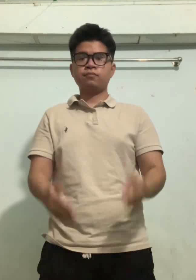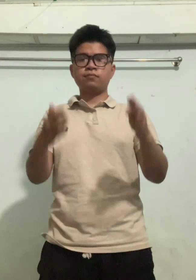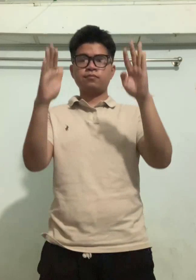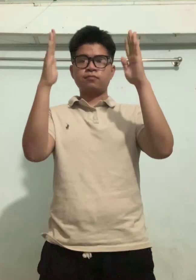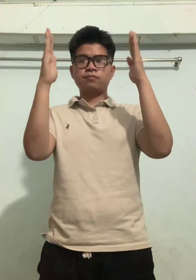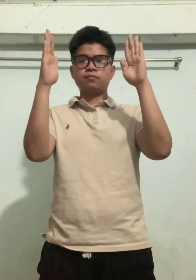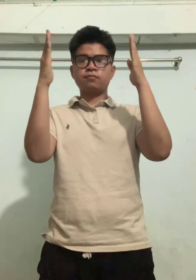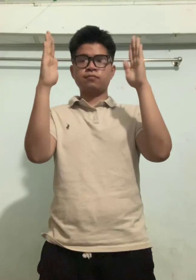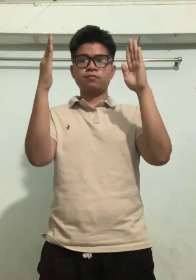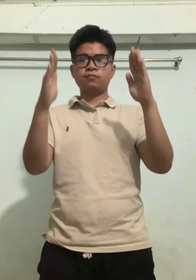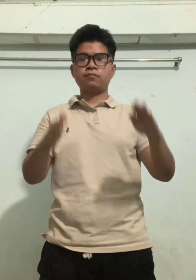vo tay